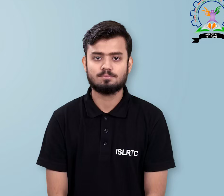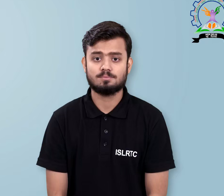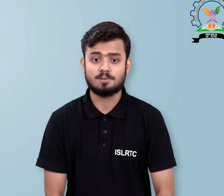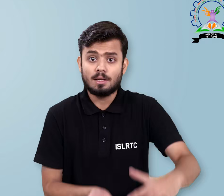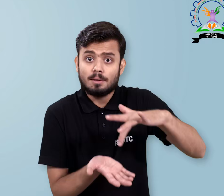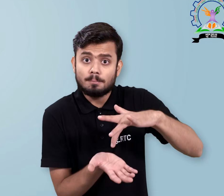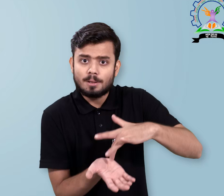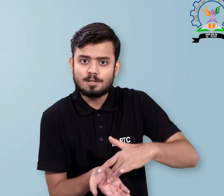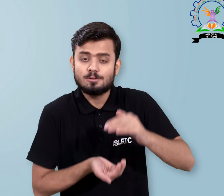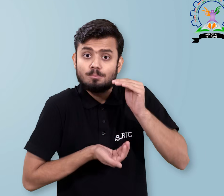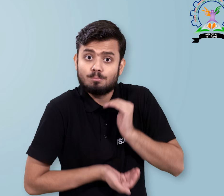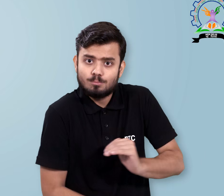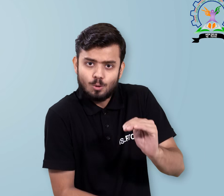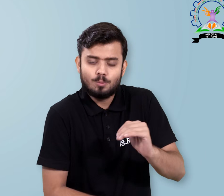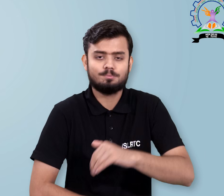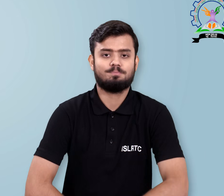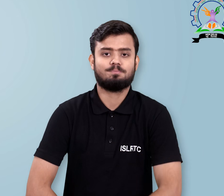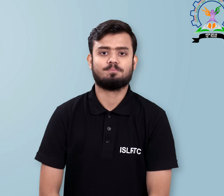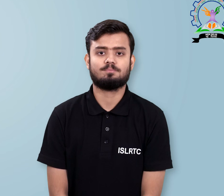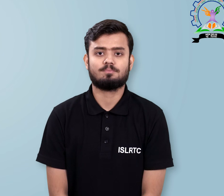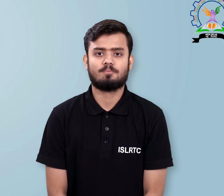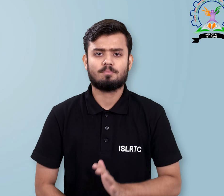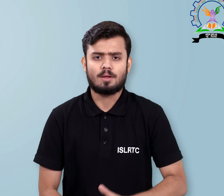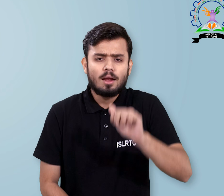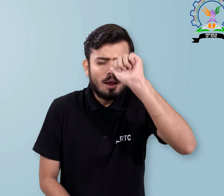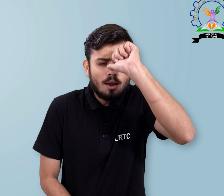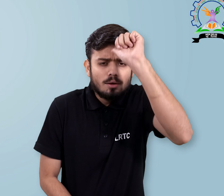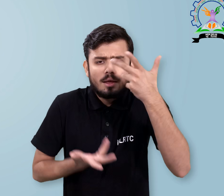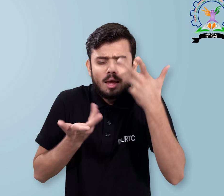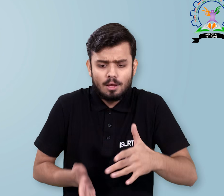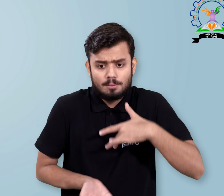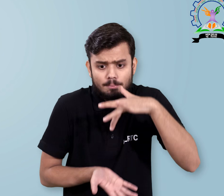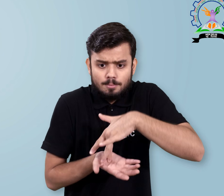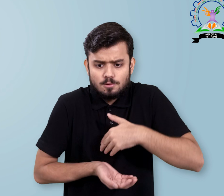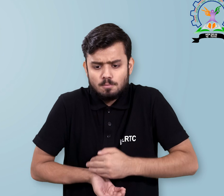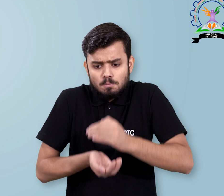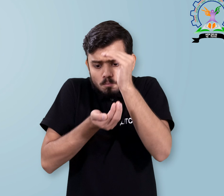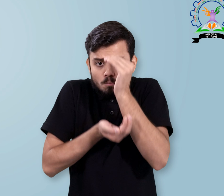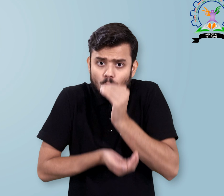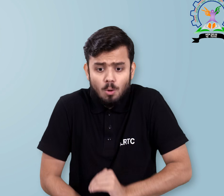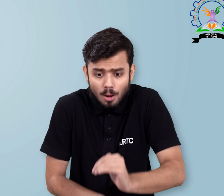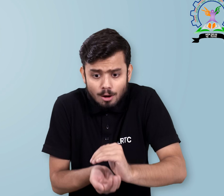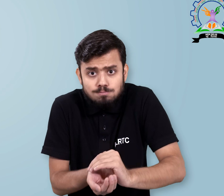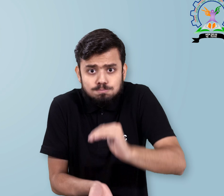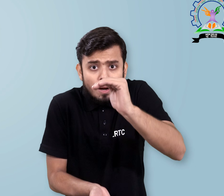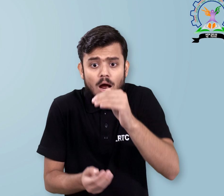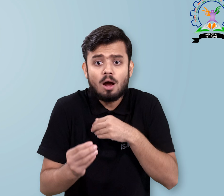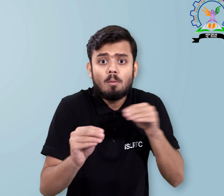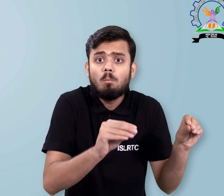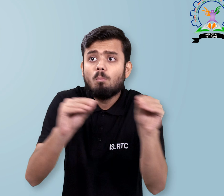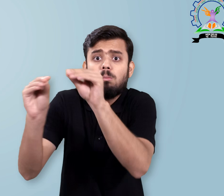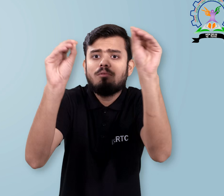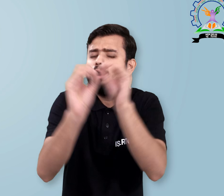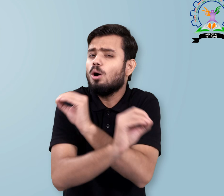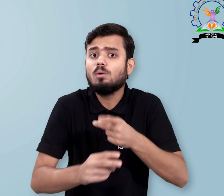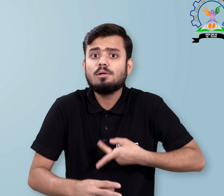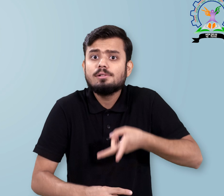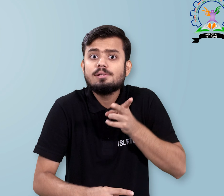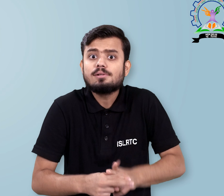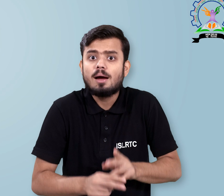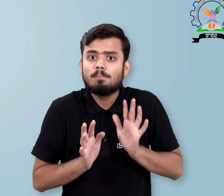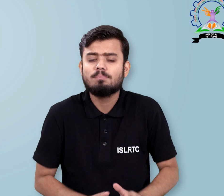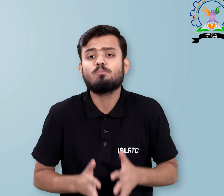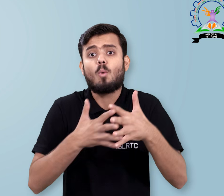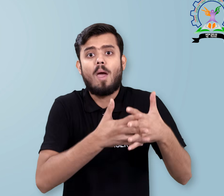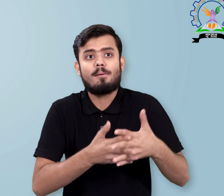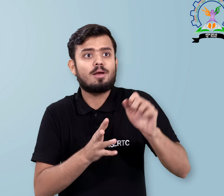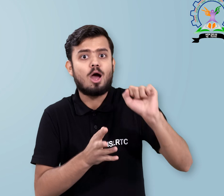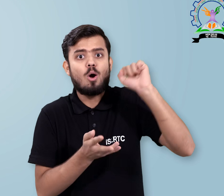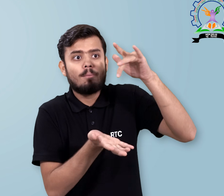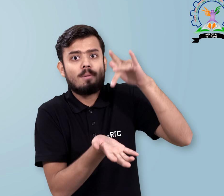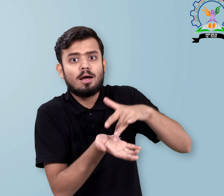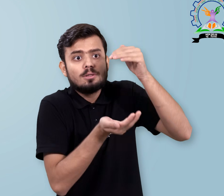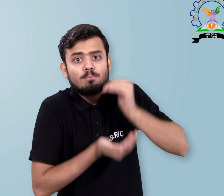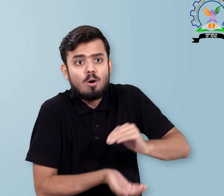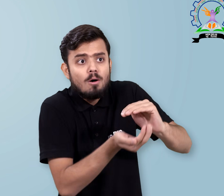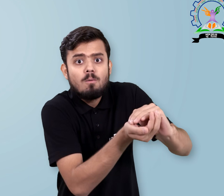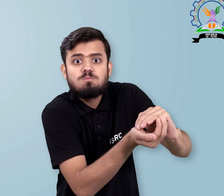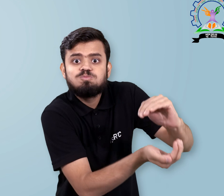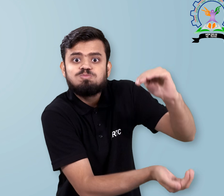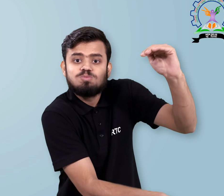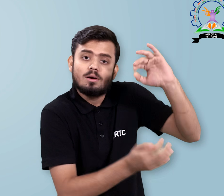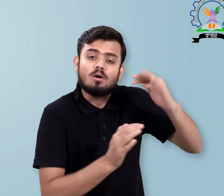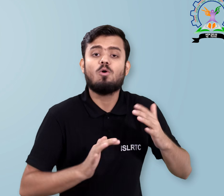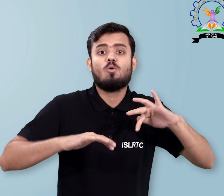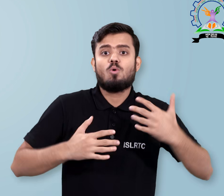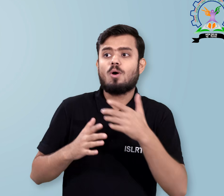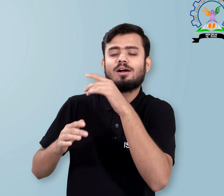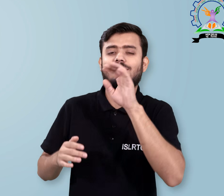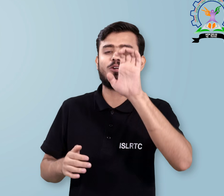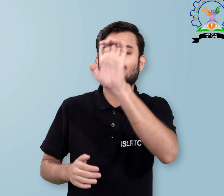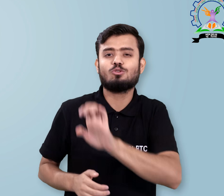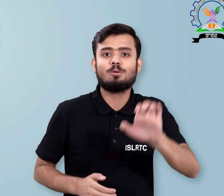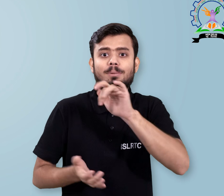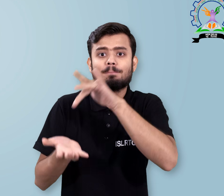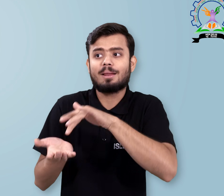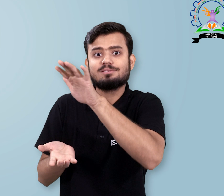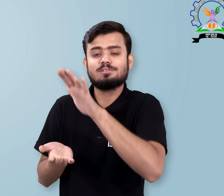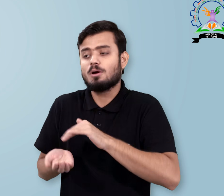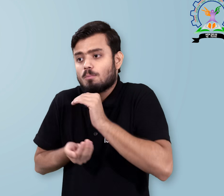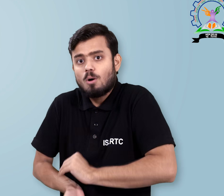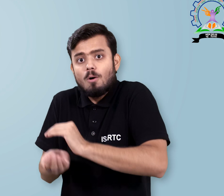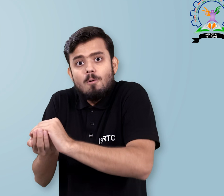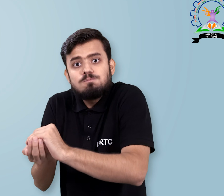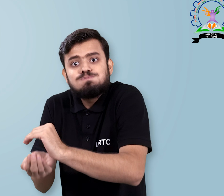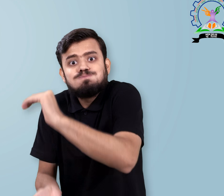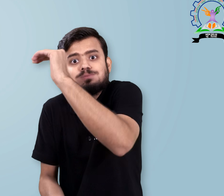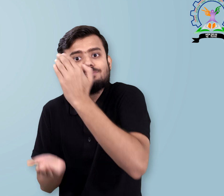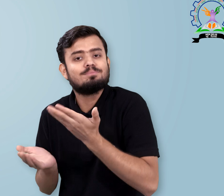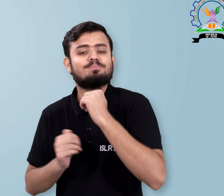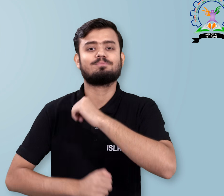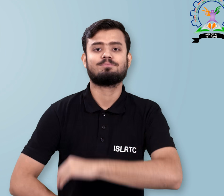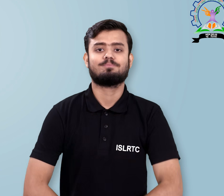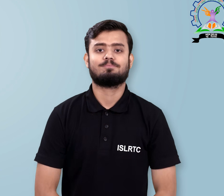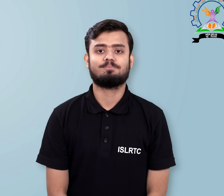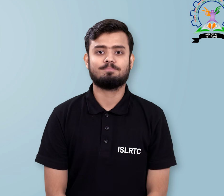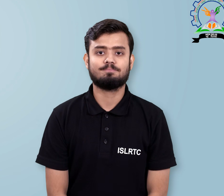Native A person born in a specified region or country and still lives there.